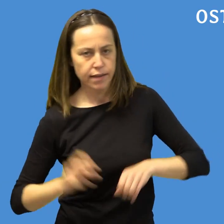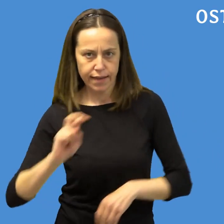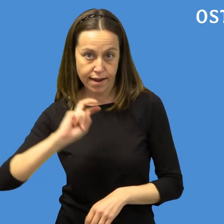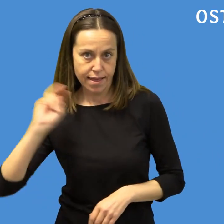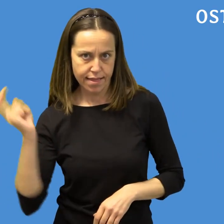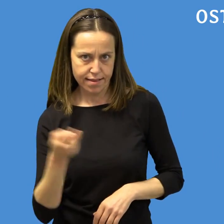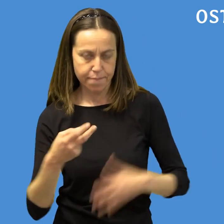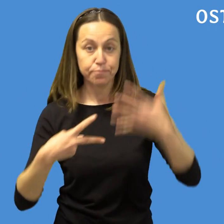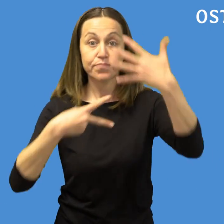etc